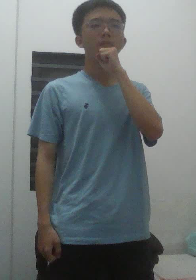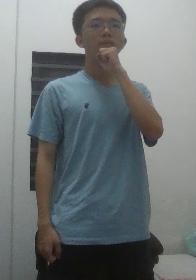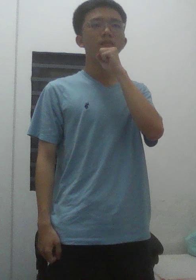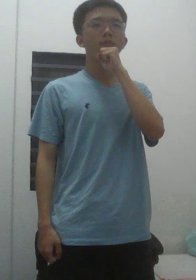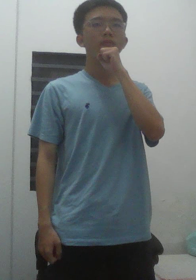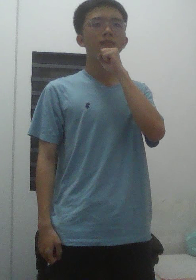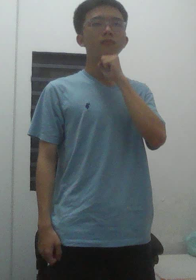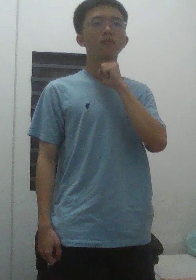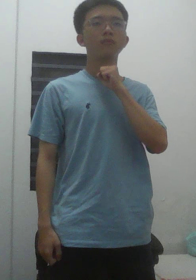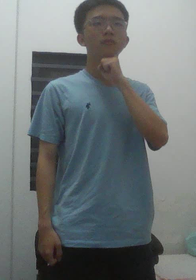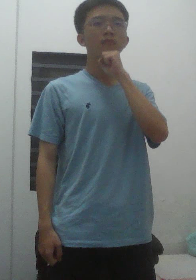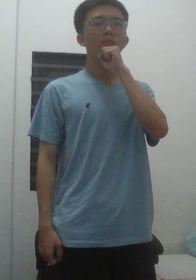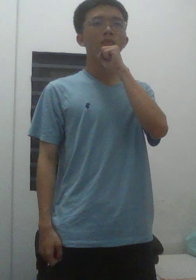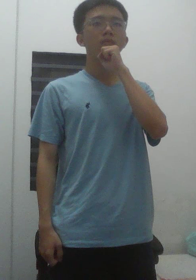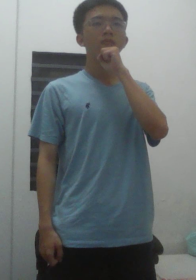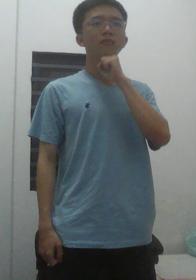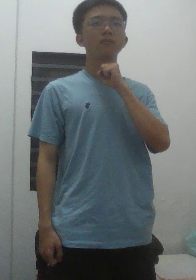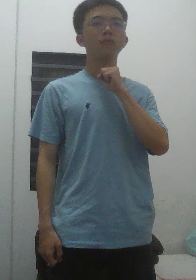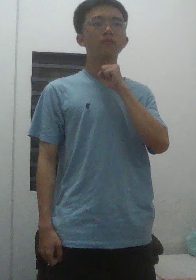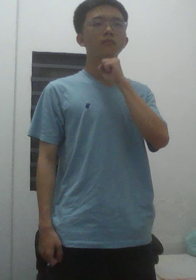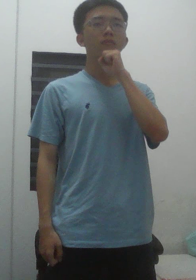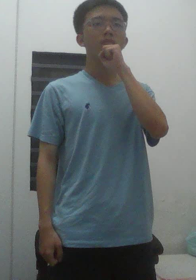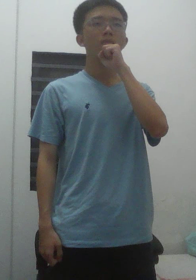dong y